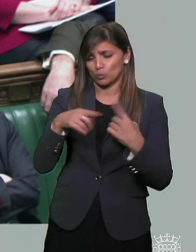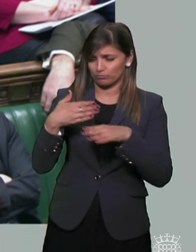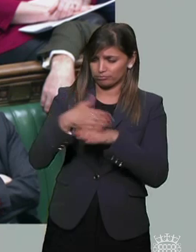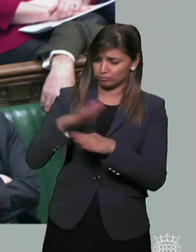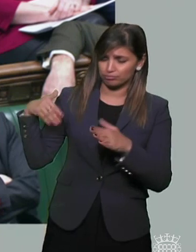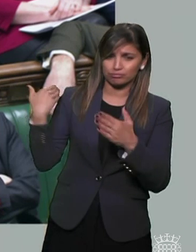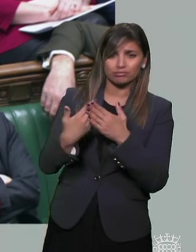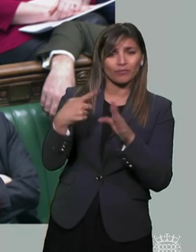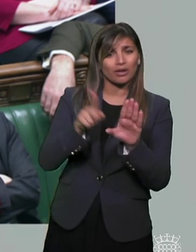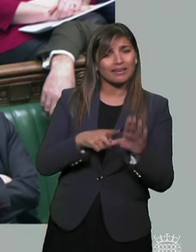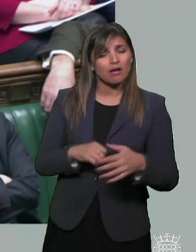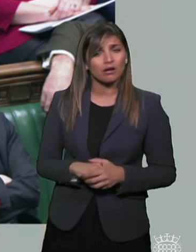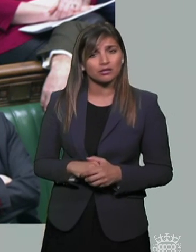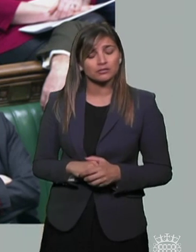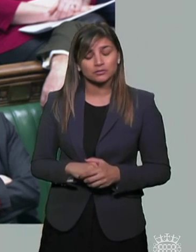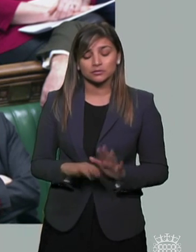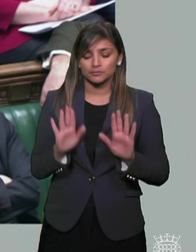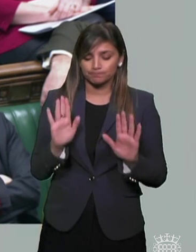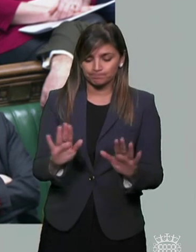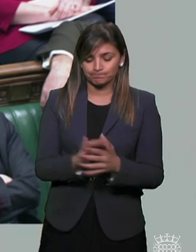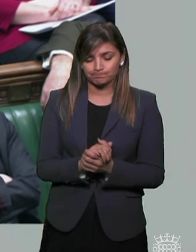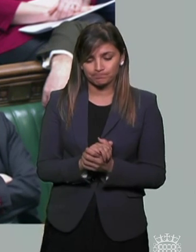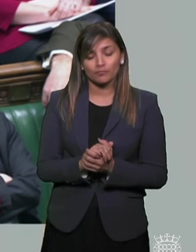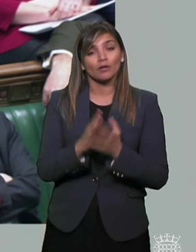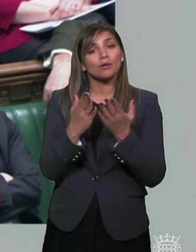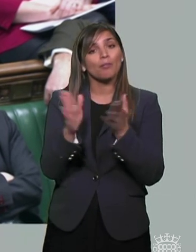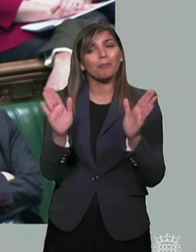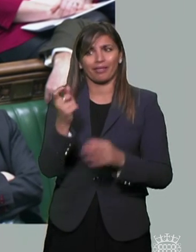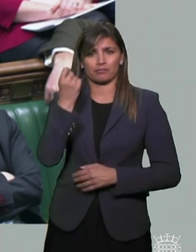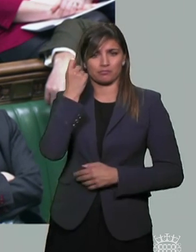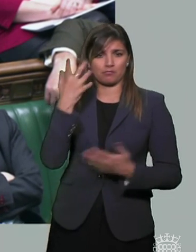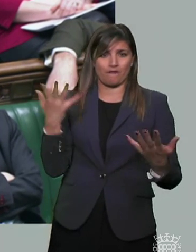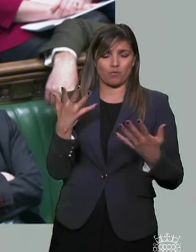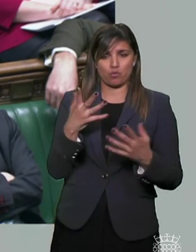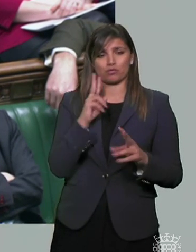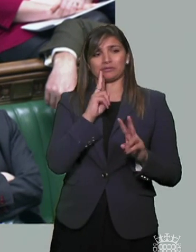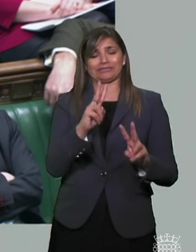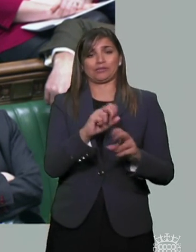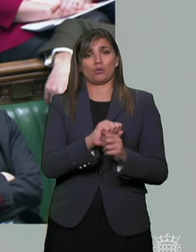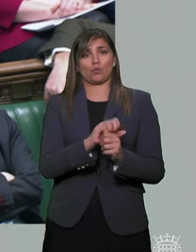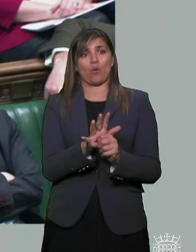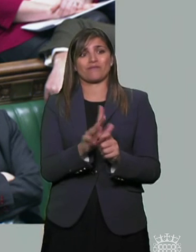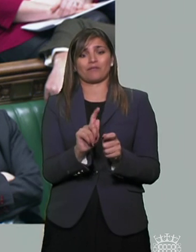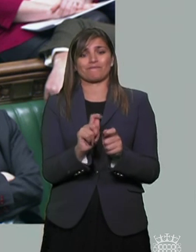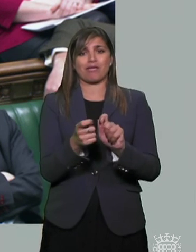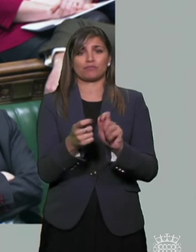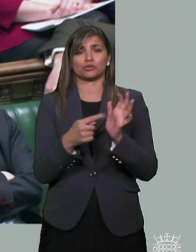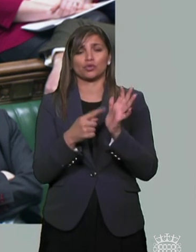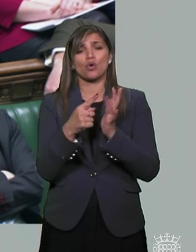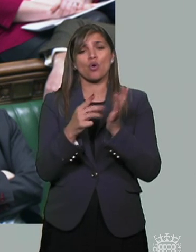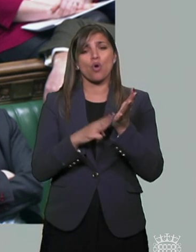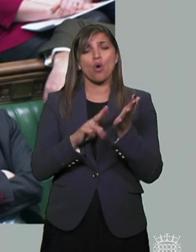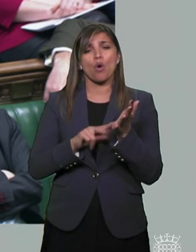The public understand the threat that omicron poses to all our people and to our NHS.